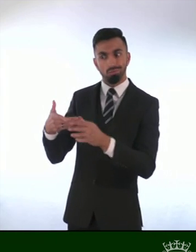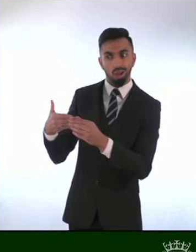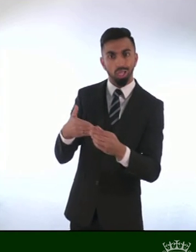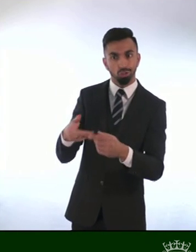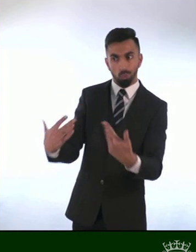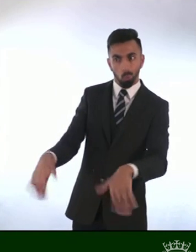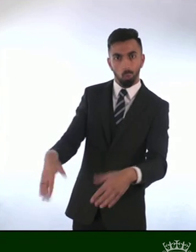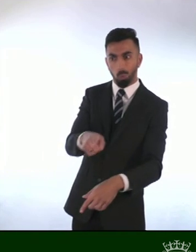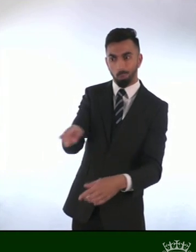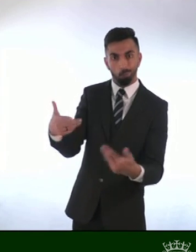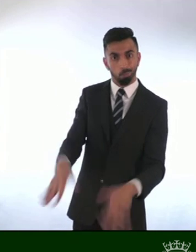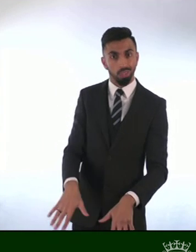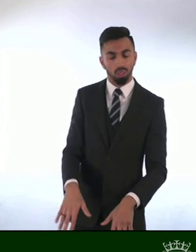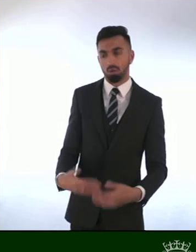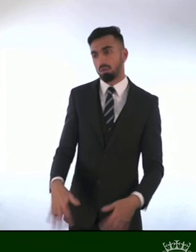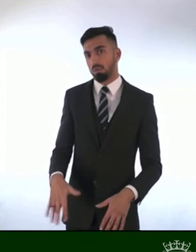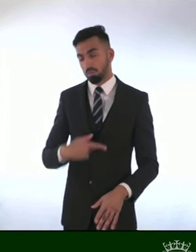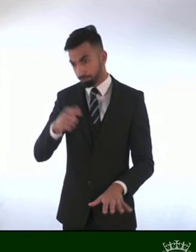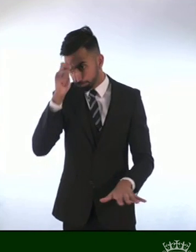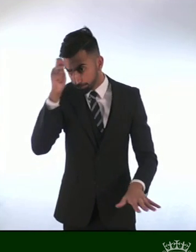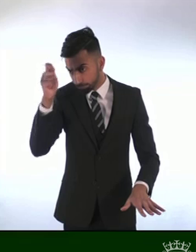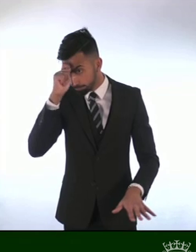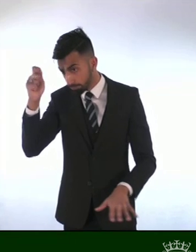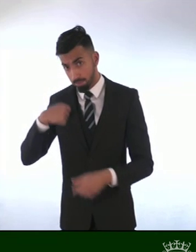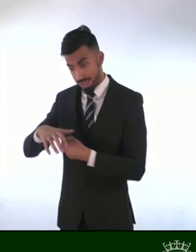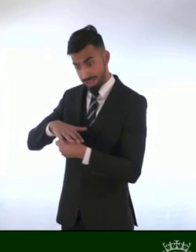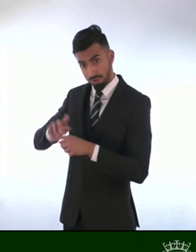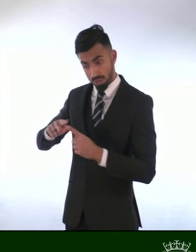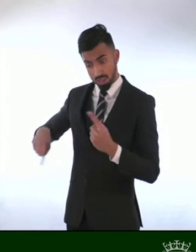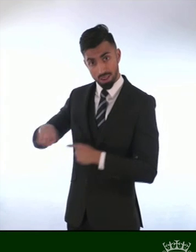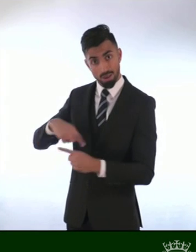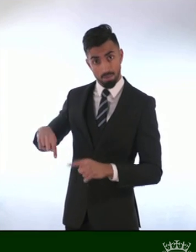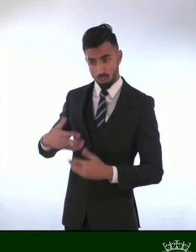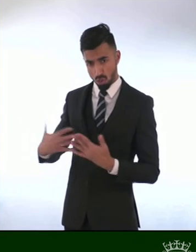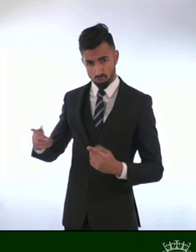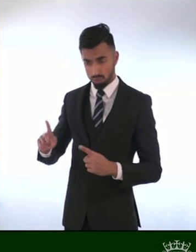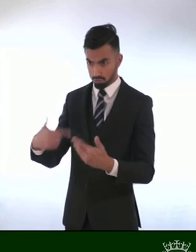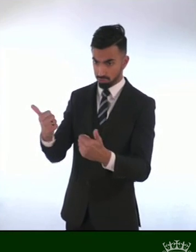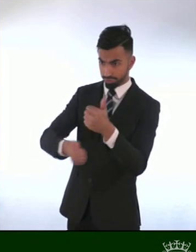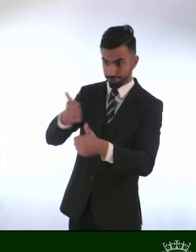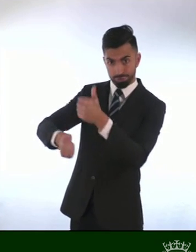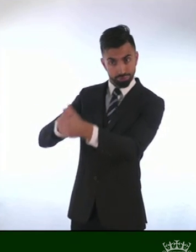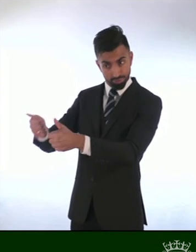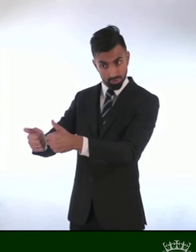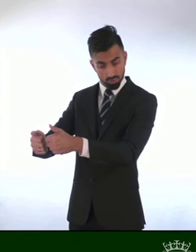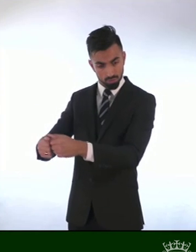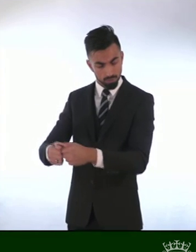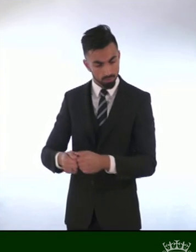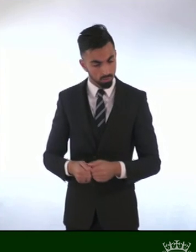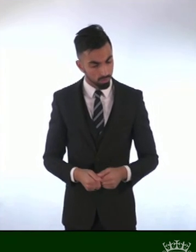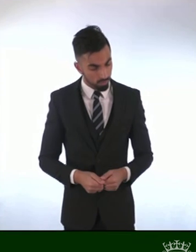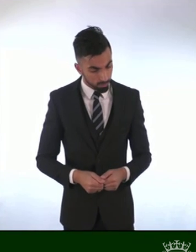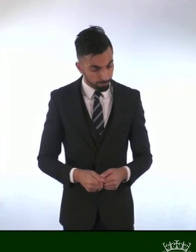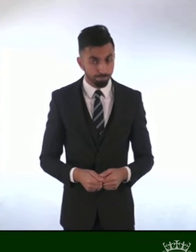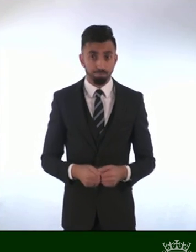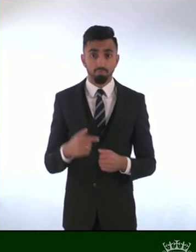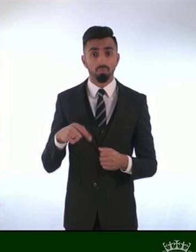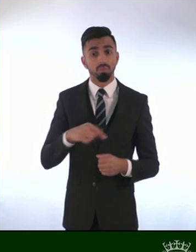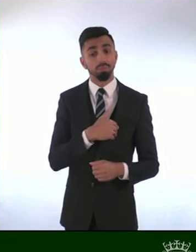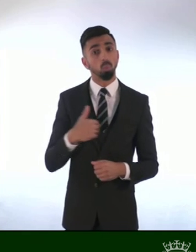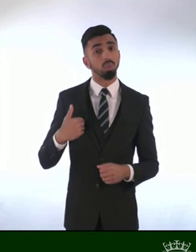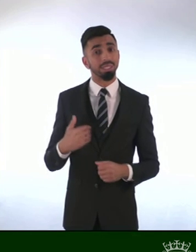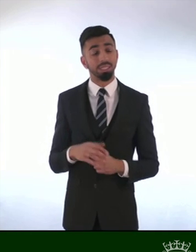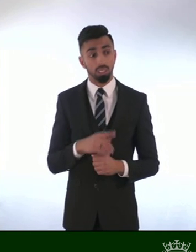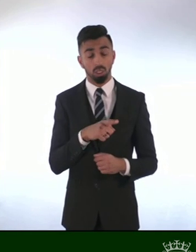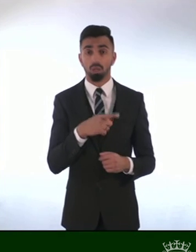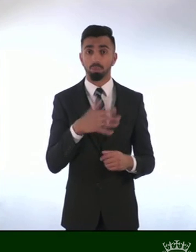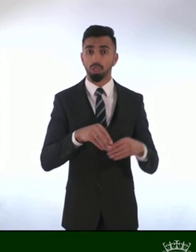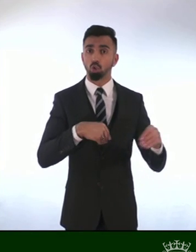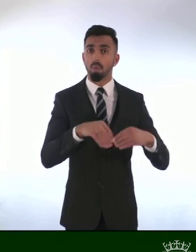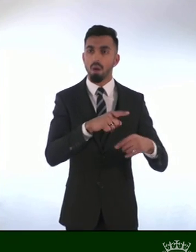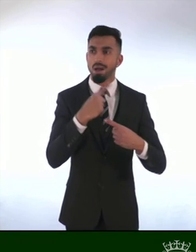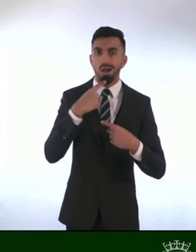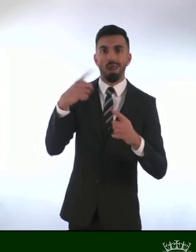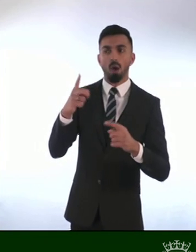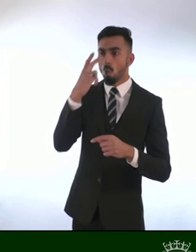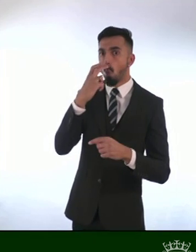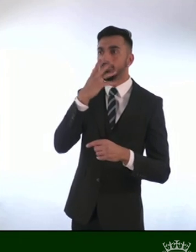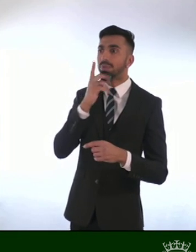The news from the major food retailers this morning was welcome, but many over-70s and people who are vulnerable or self-isolating will be concerned that they will still have problems with access to food and medicines throughout this period.